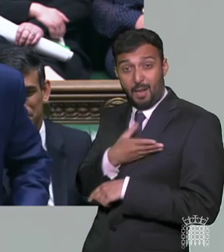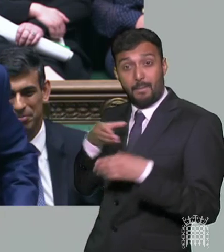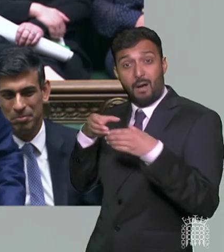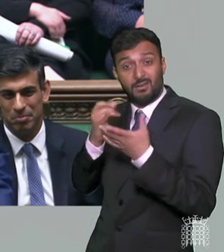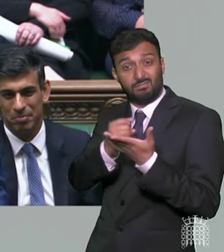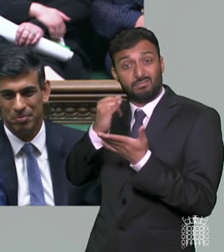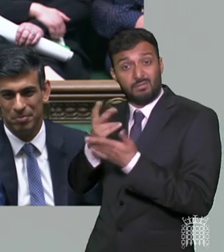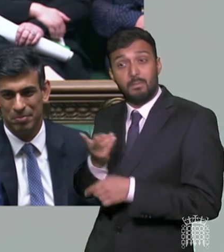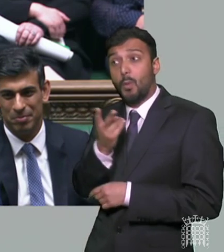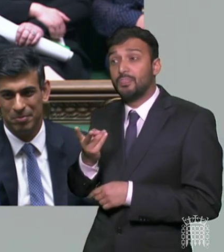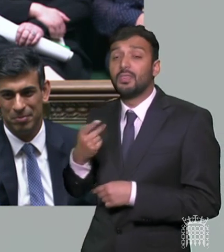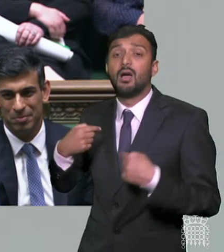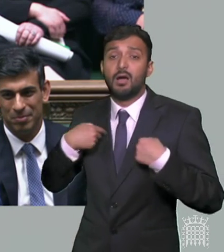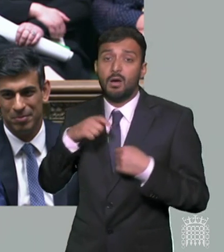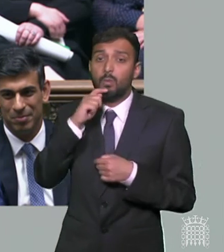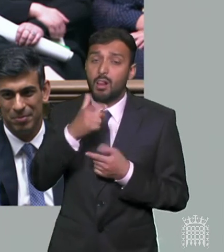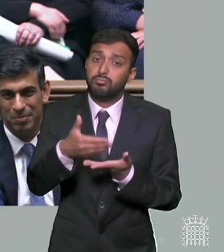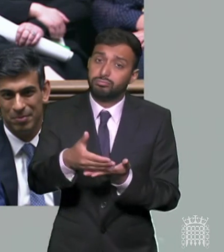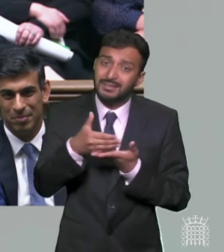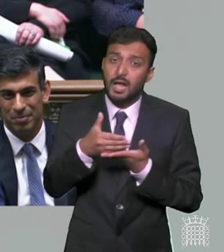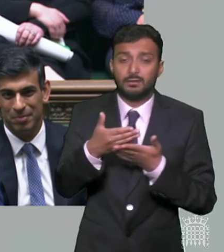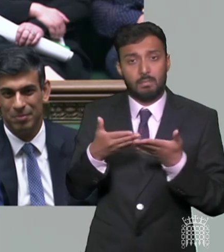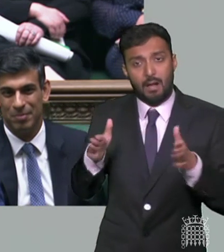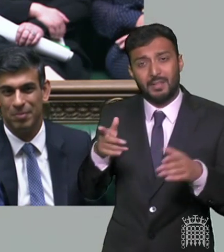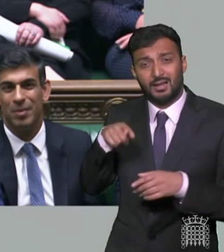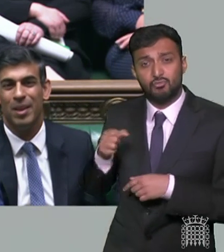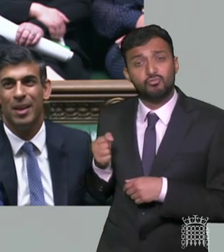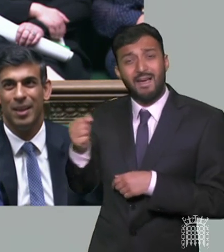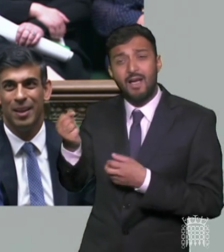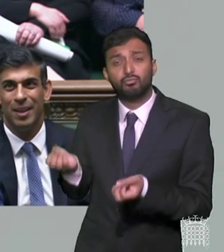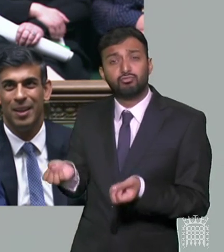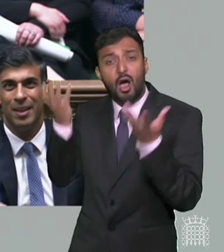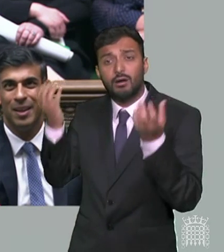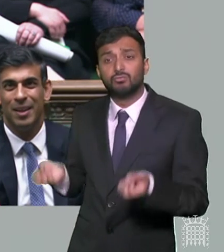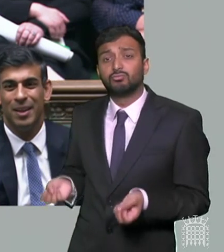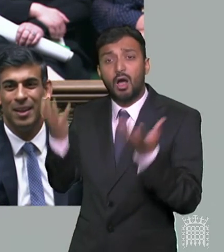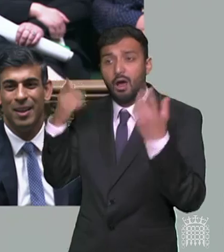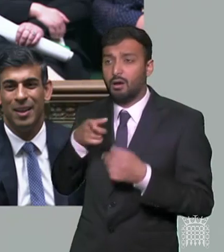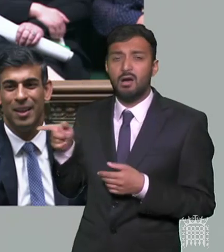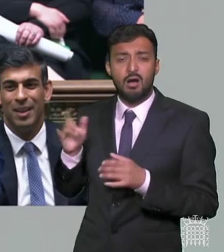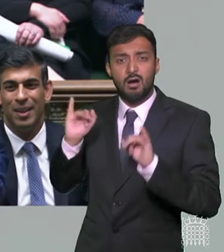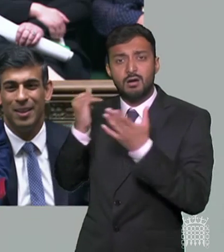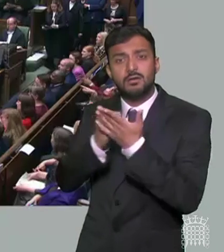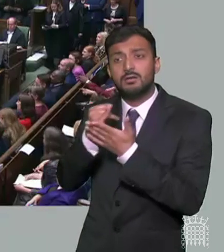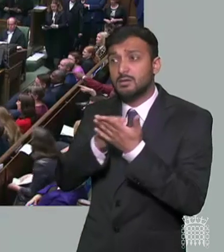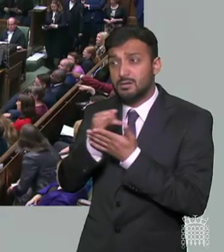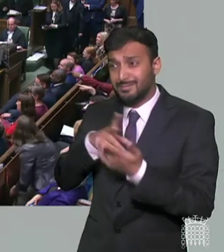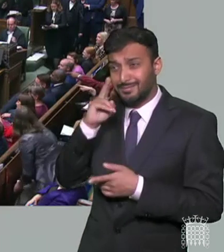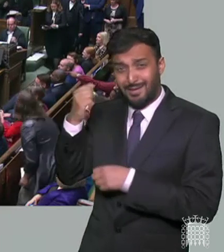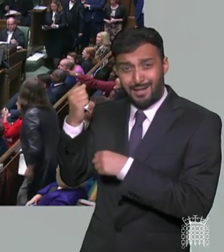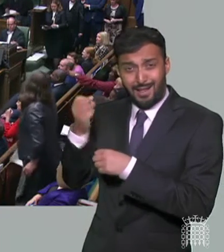We will protect the public from these damaging rail strikes when we have the scene of Labour Front Benchers joining the picket lines.